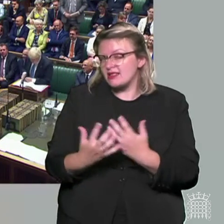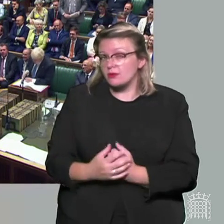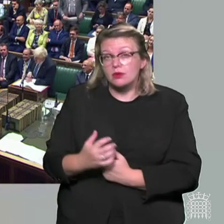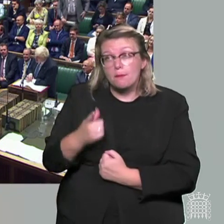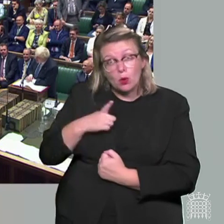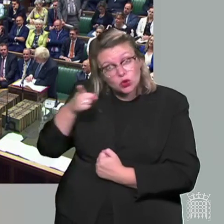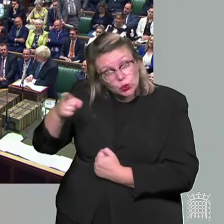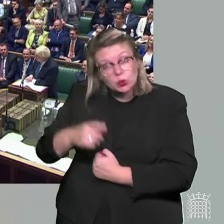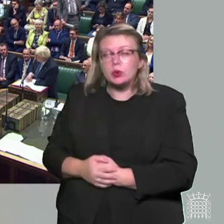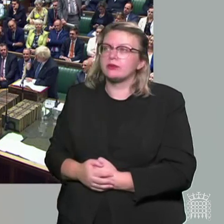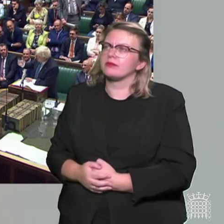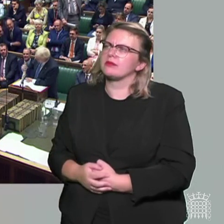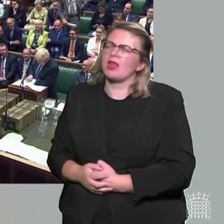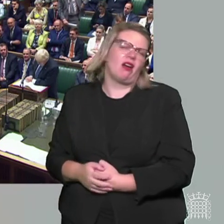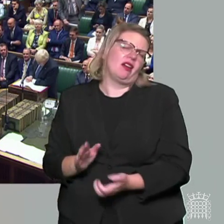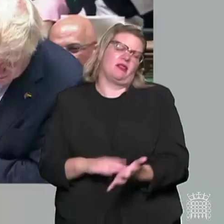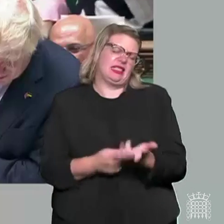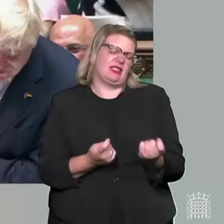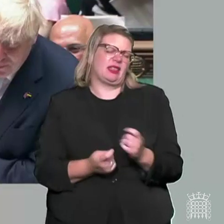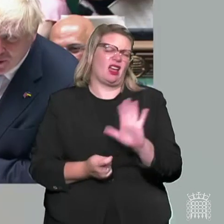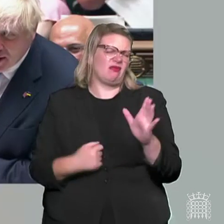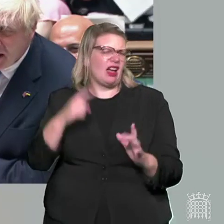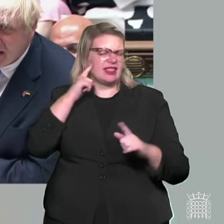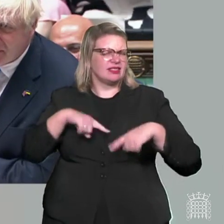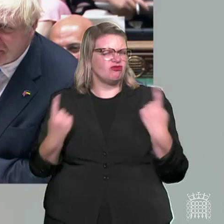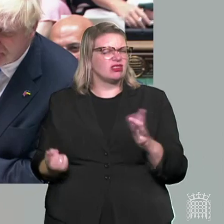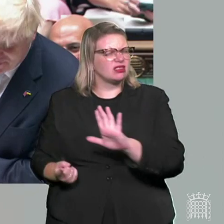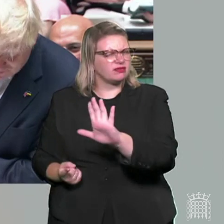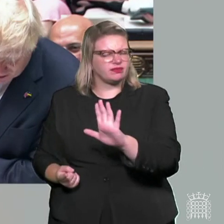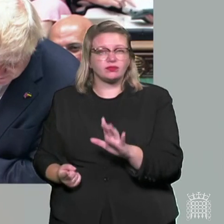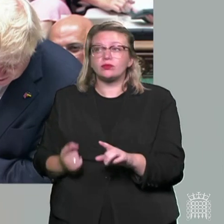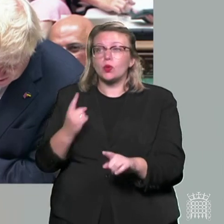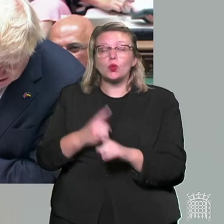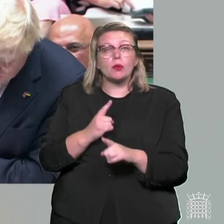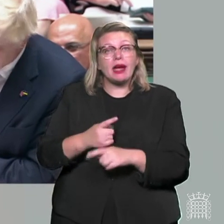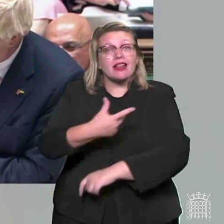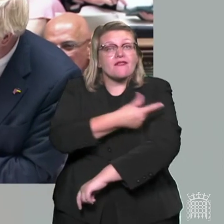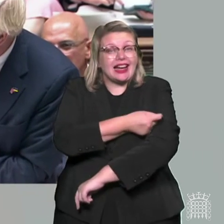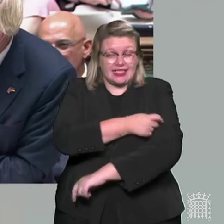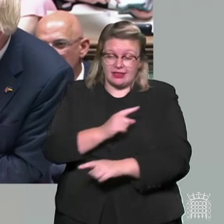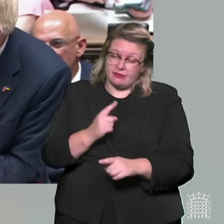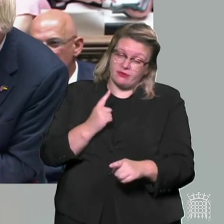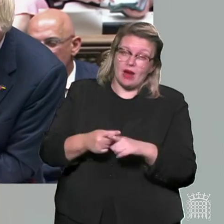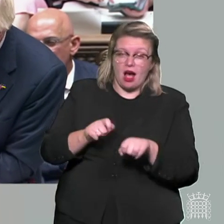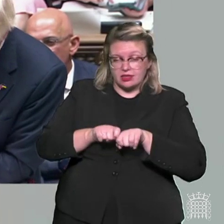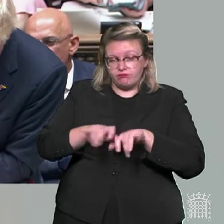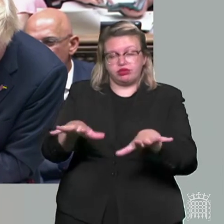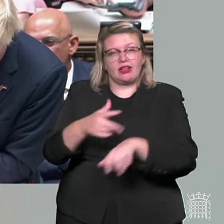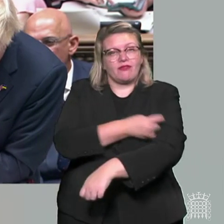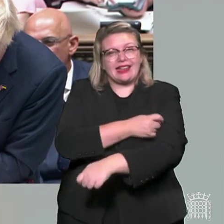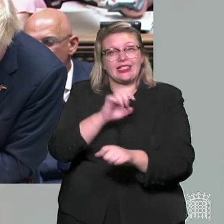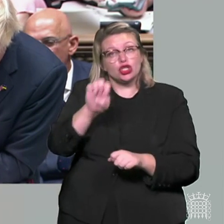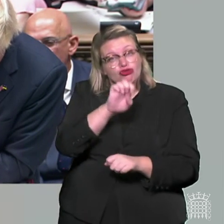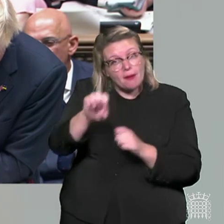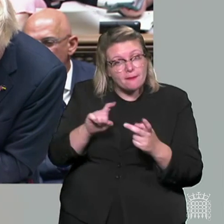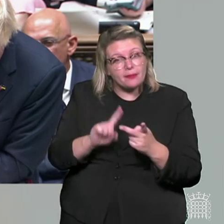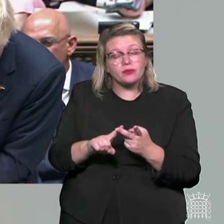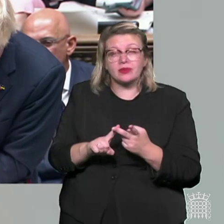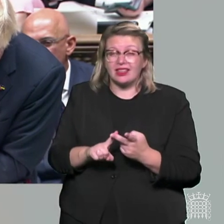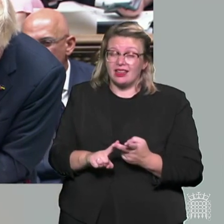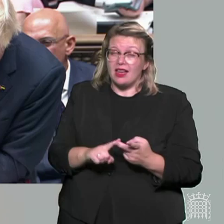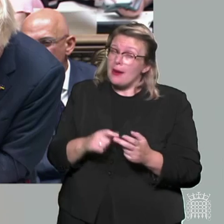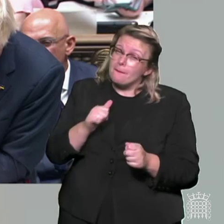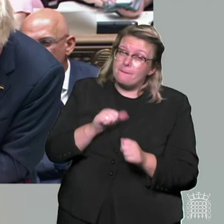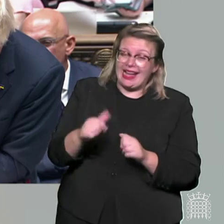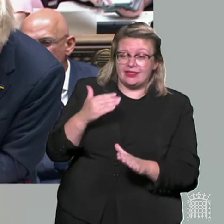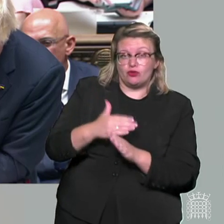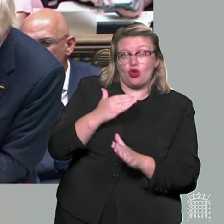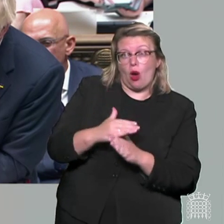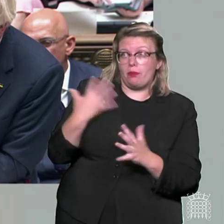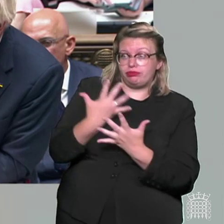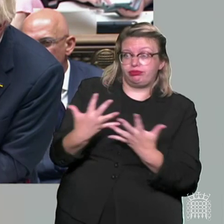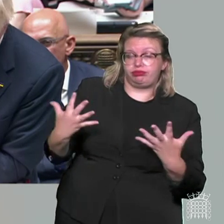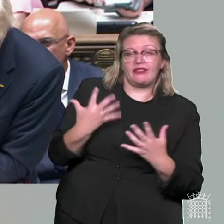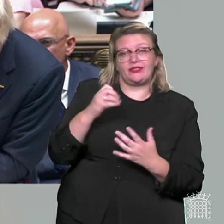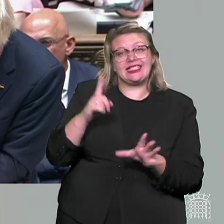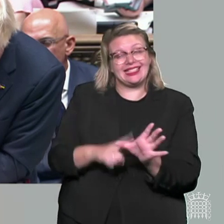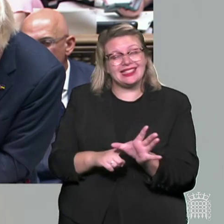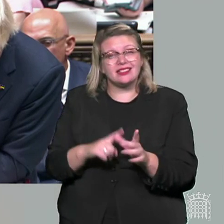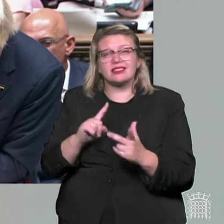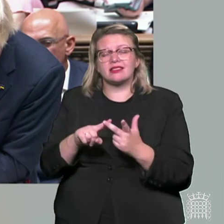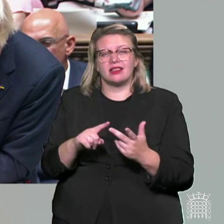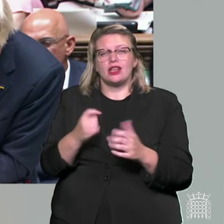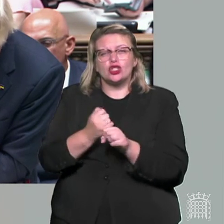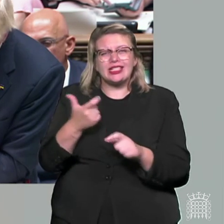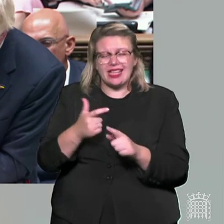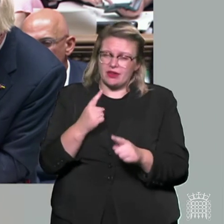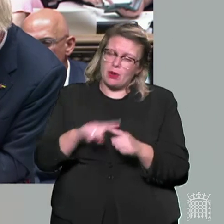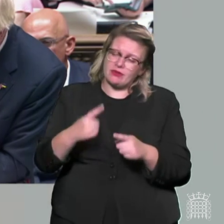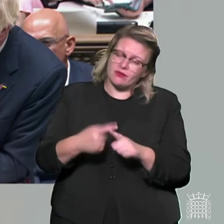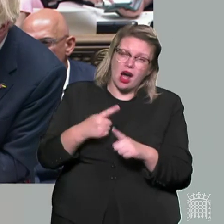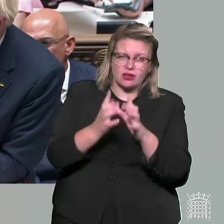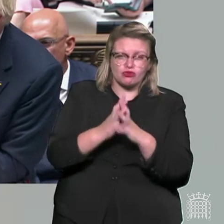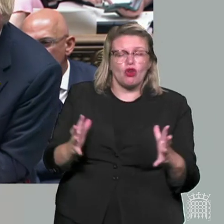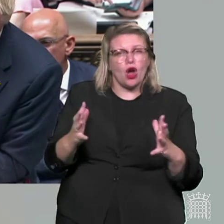That is not what I observe. The right honourable Gentleman talks about records; I point to the fastest vaccine roll-out in Europe, the lowest unemployment for at or near 50 years as I have said, the lowest youth unemployment, and the fastest growth in the G7 last year, in spite of everything.